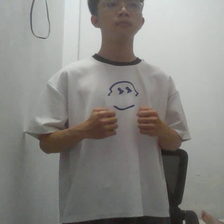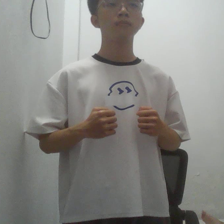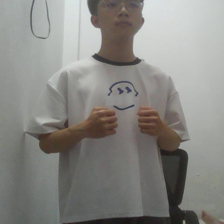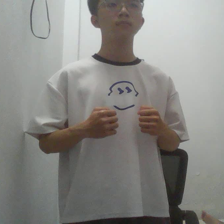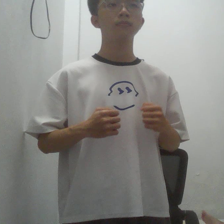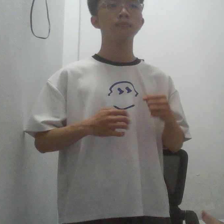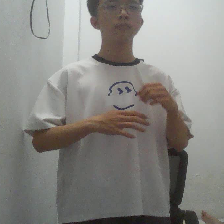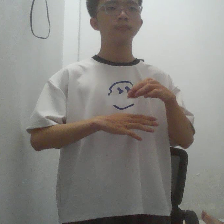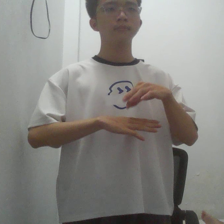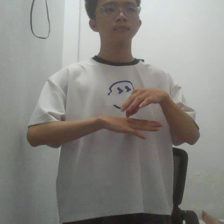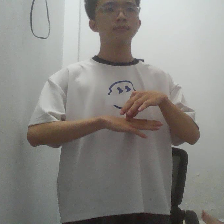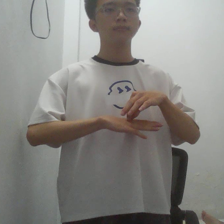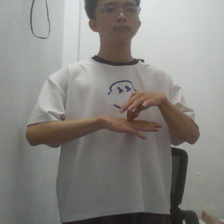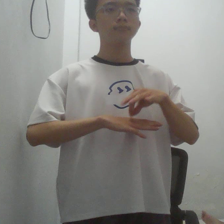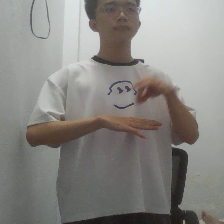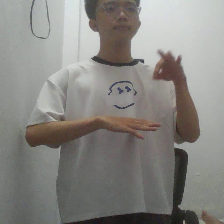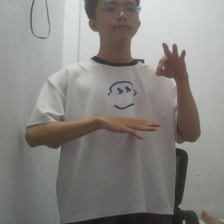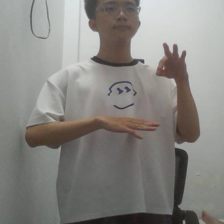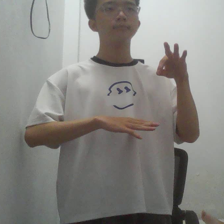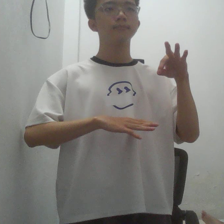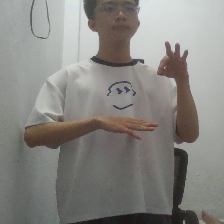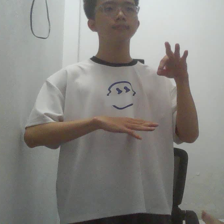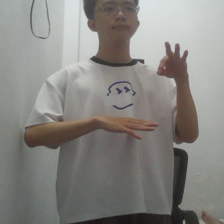tuan